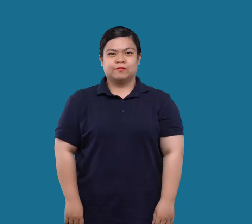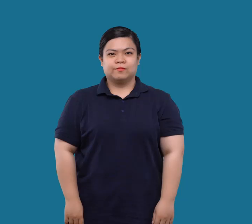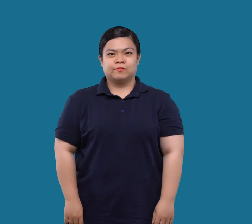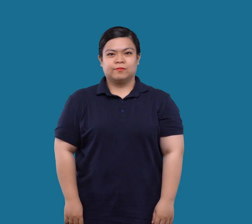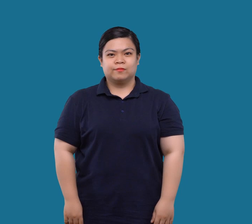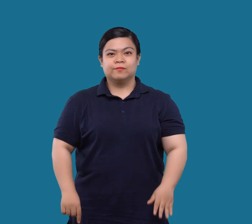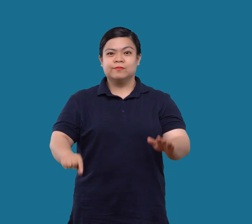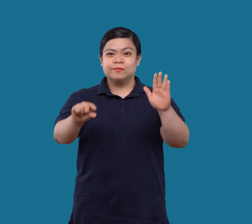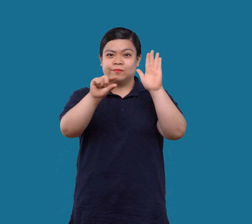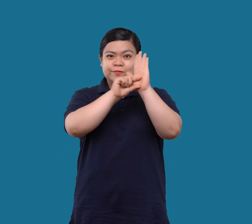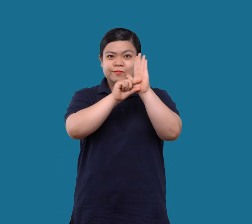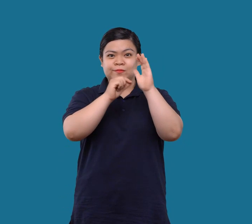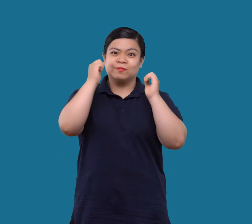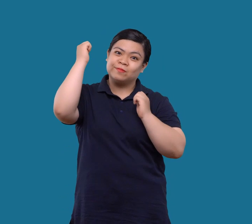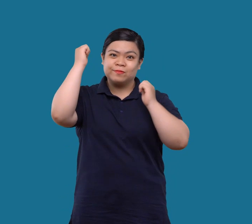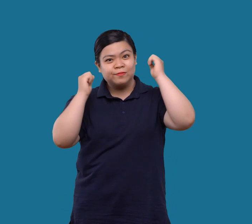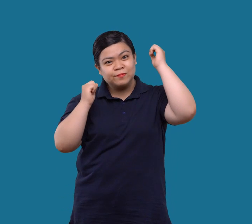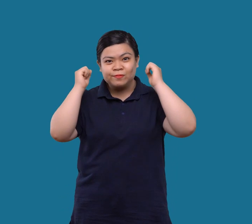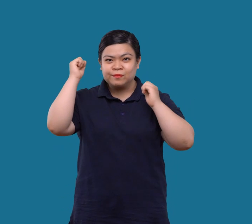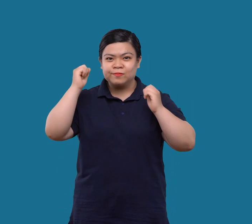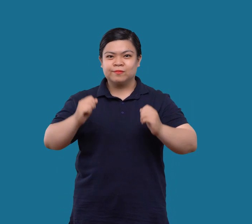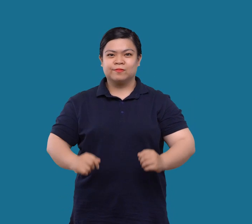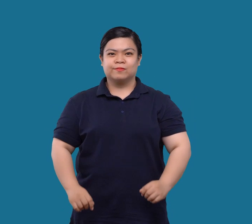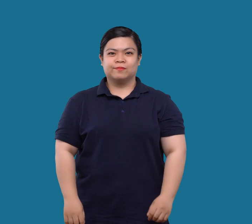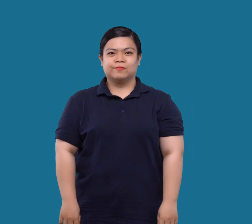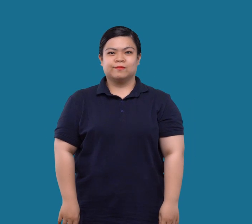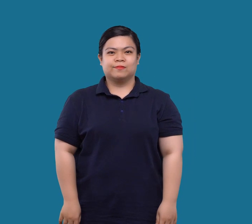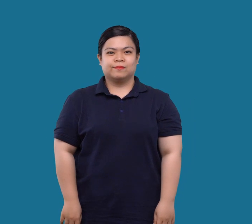rằm trung thu